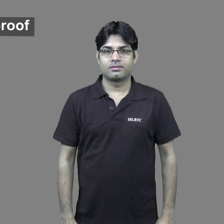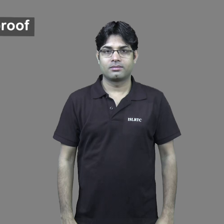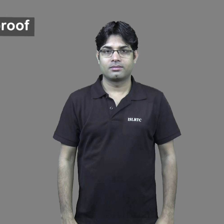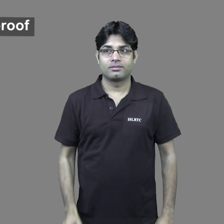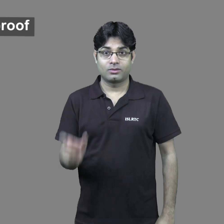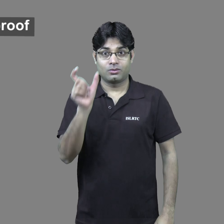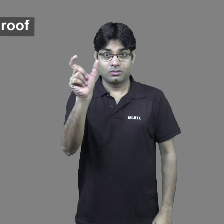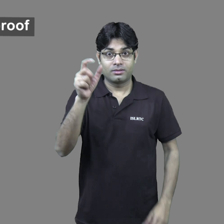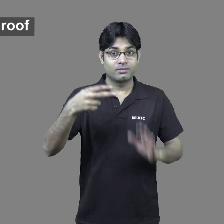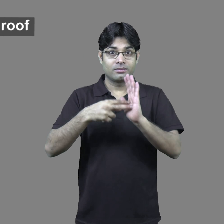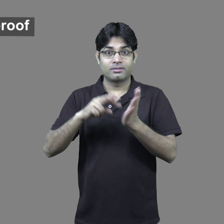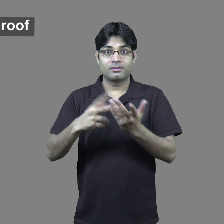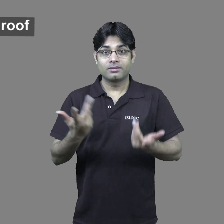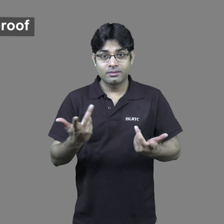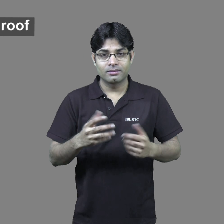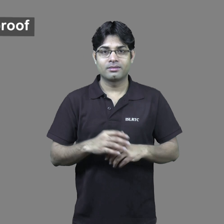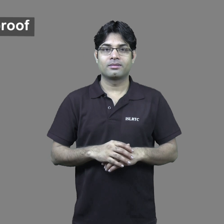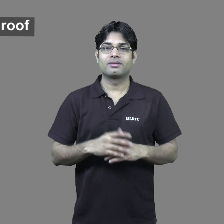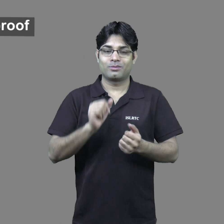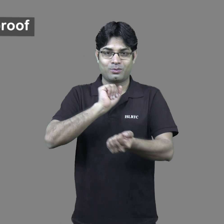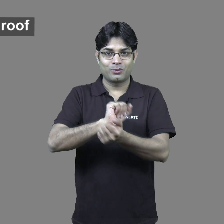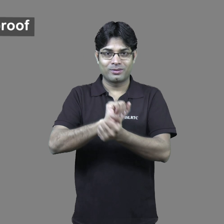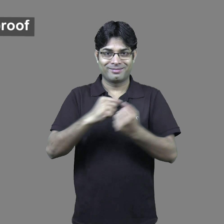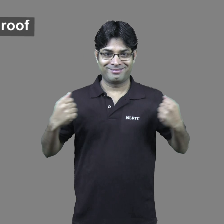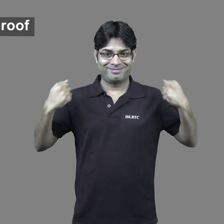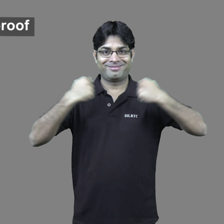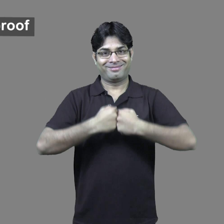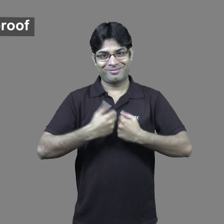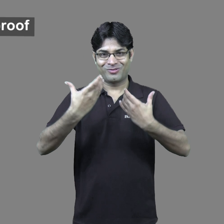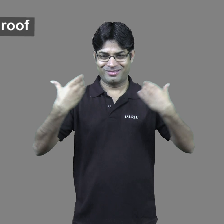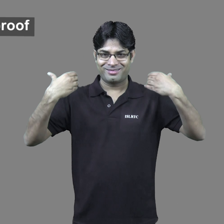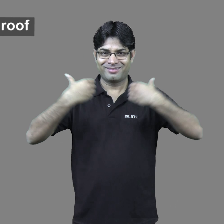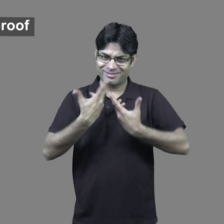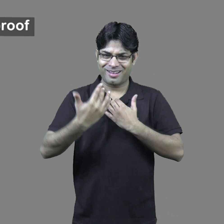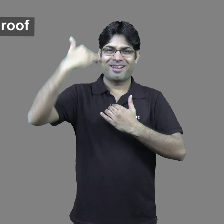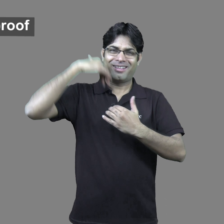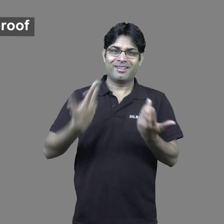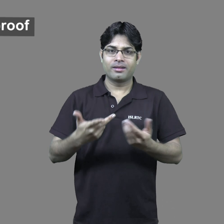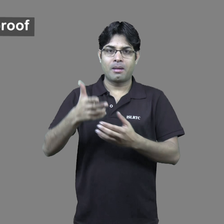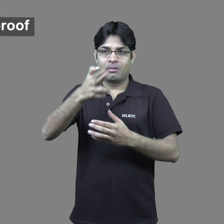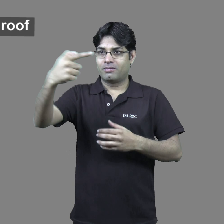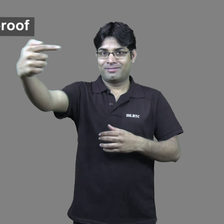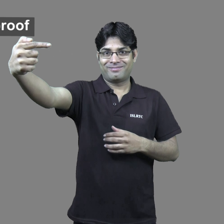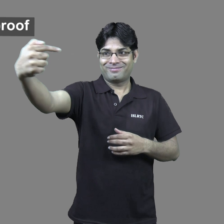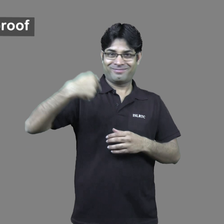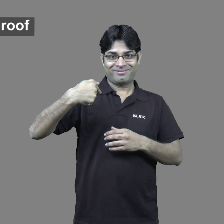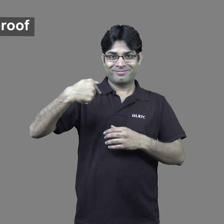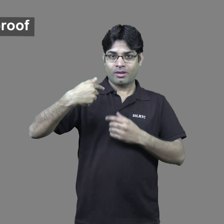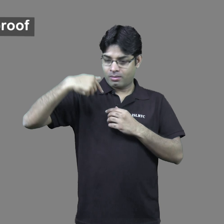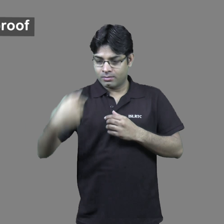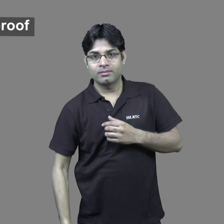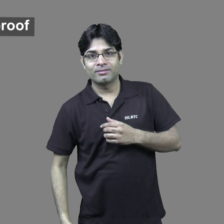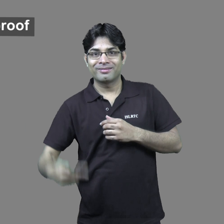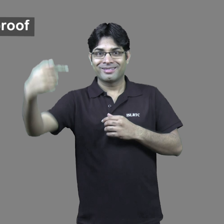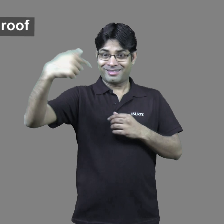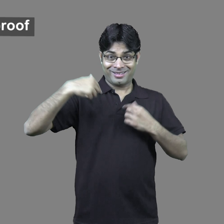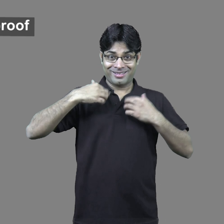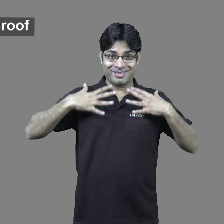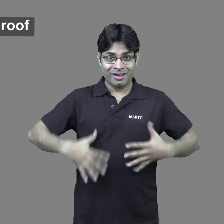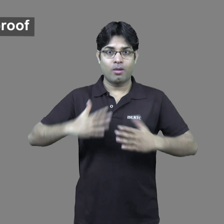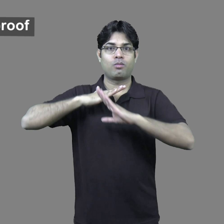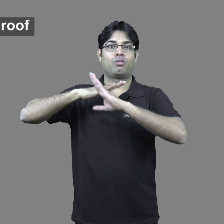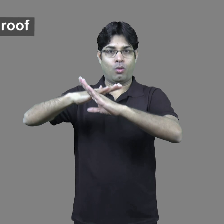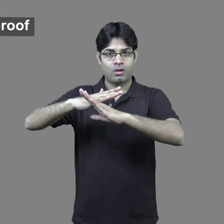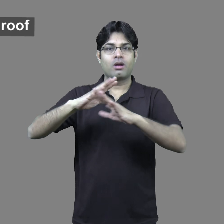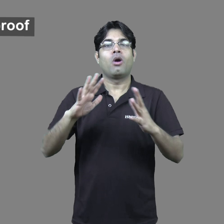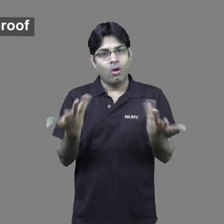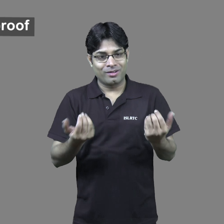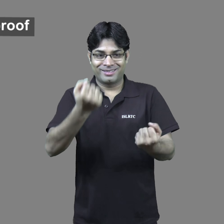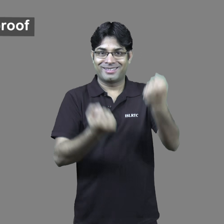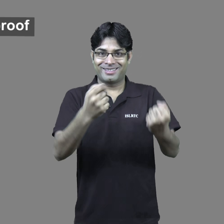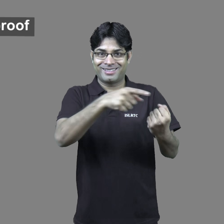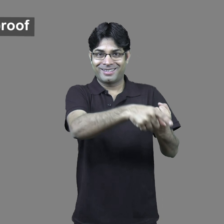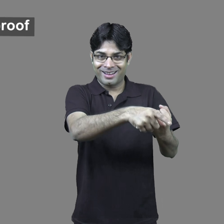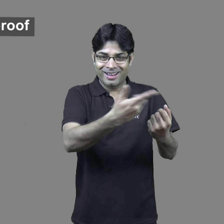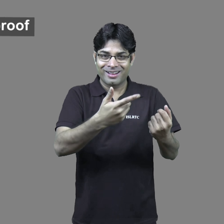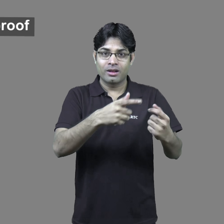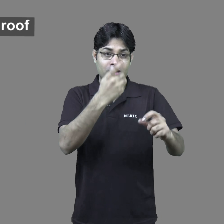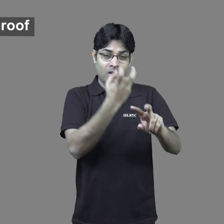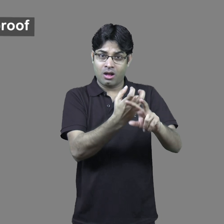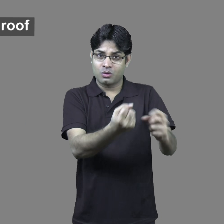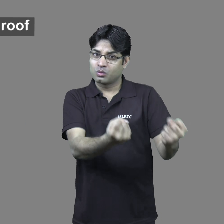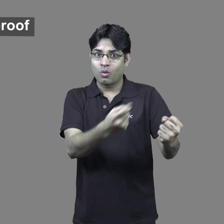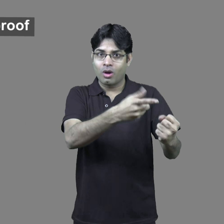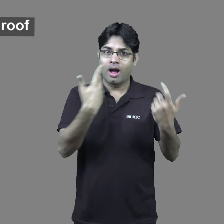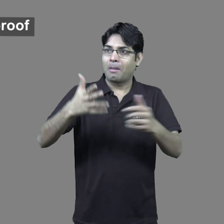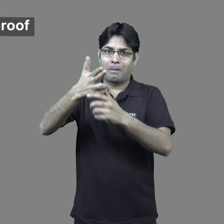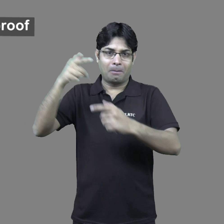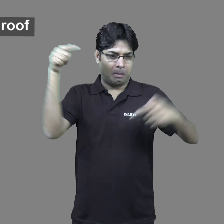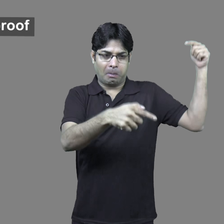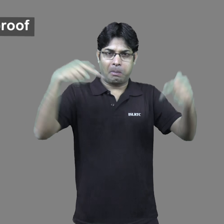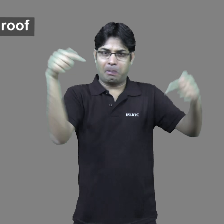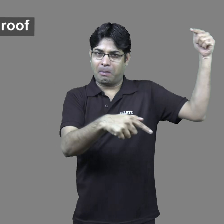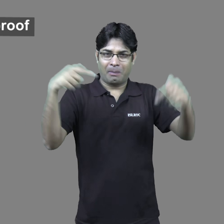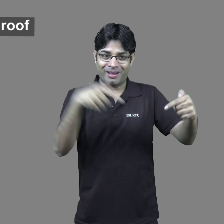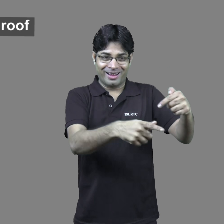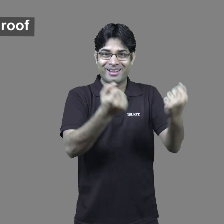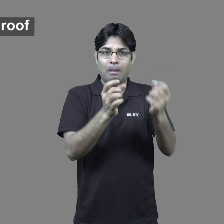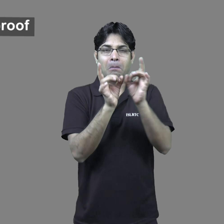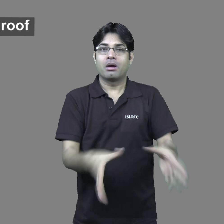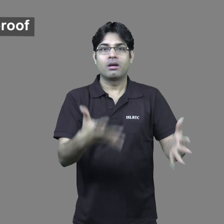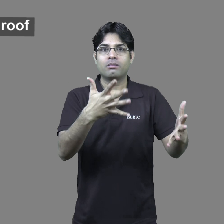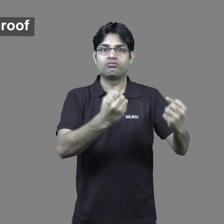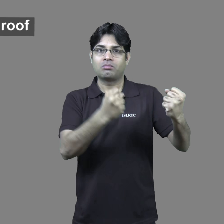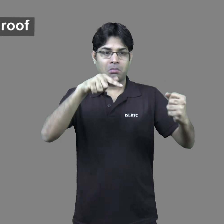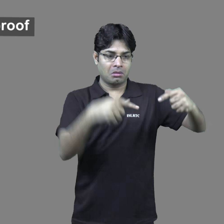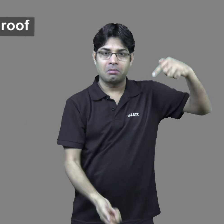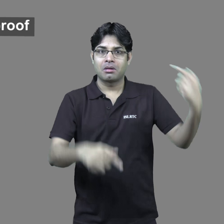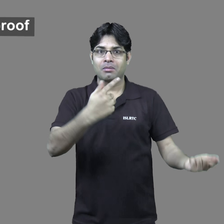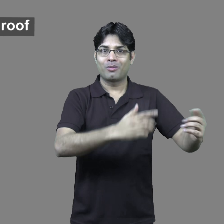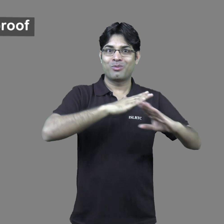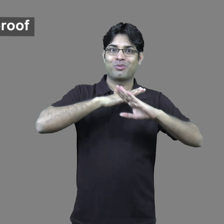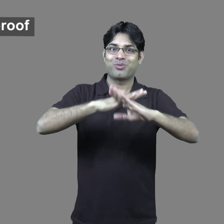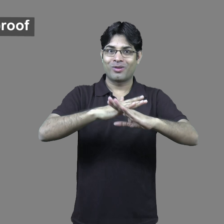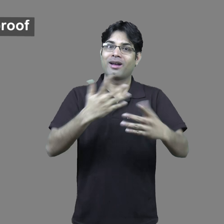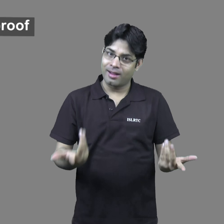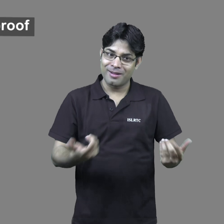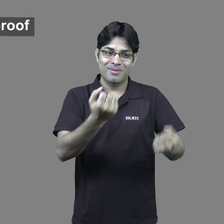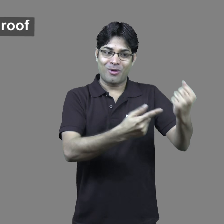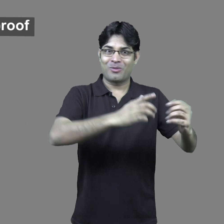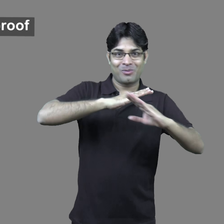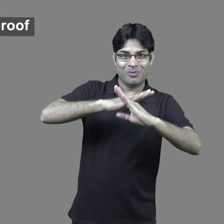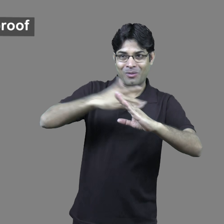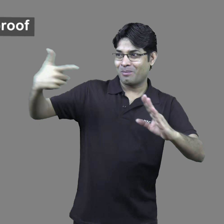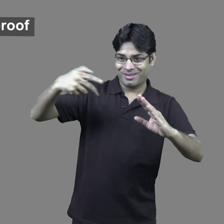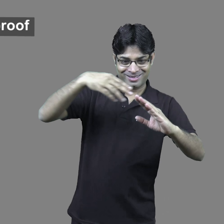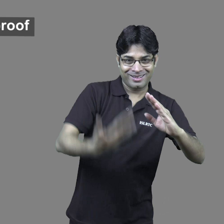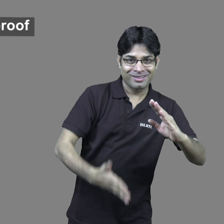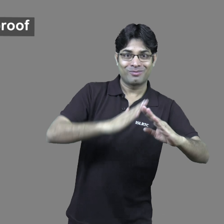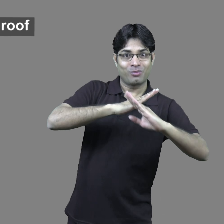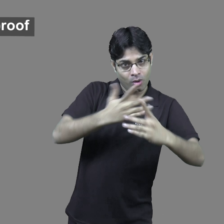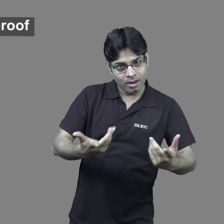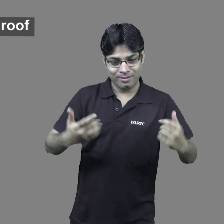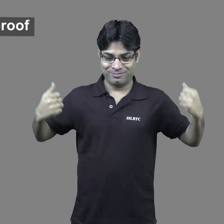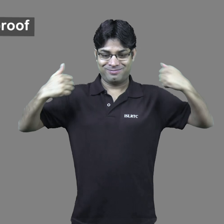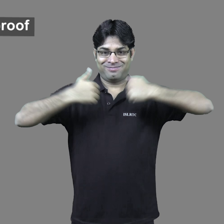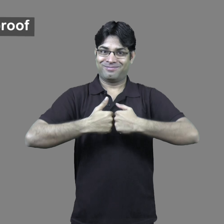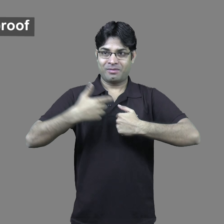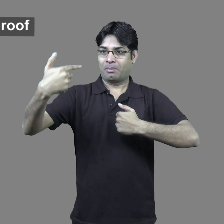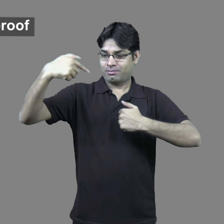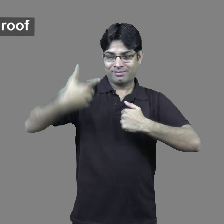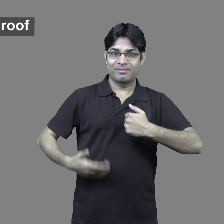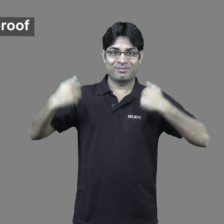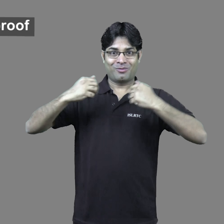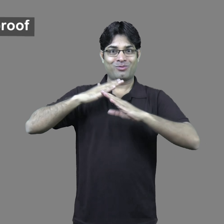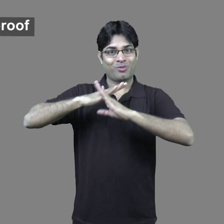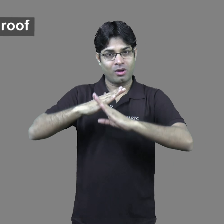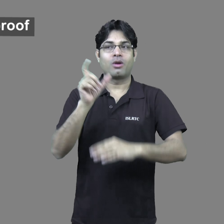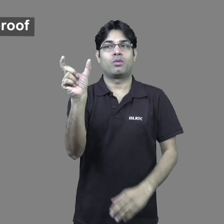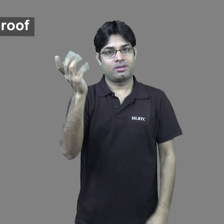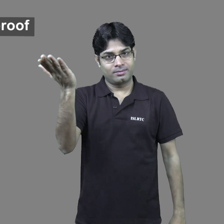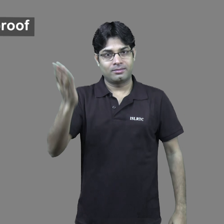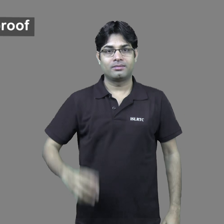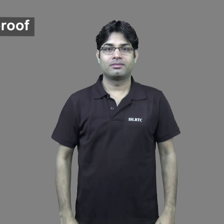Bulletproof